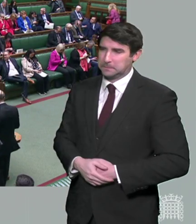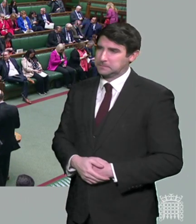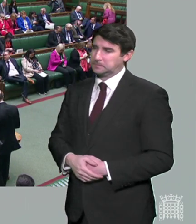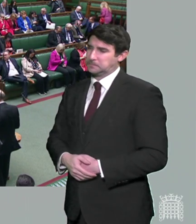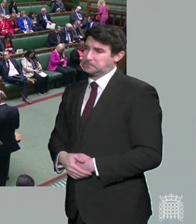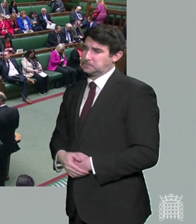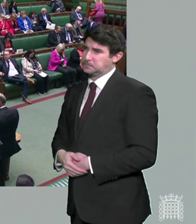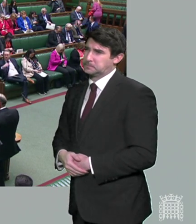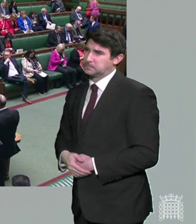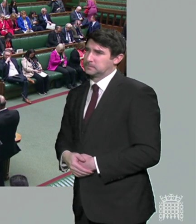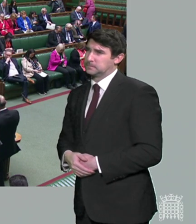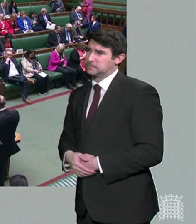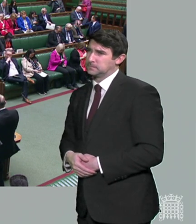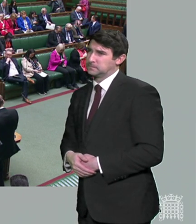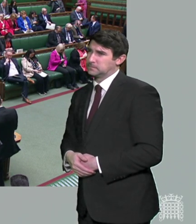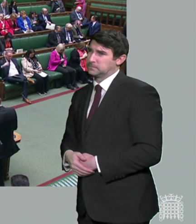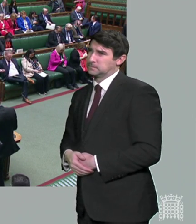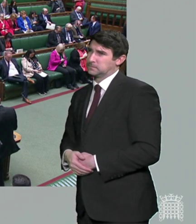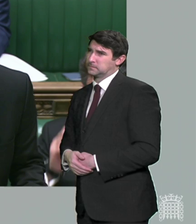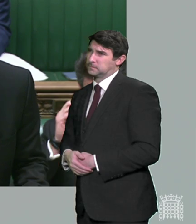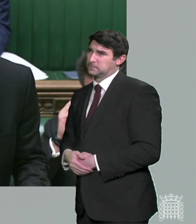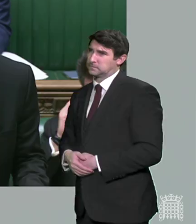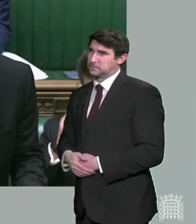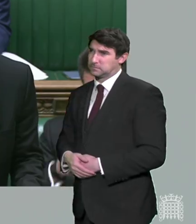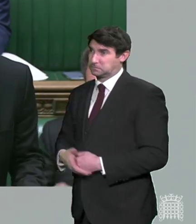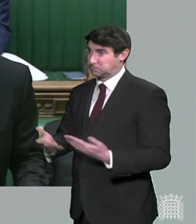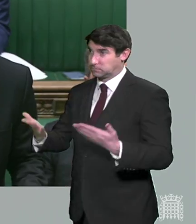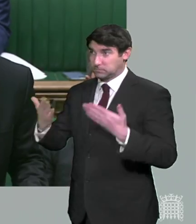I thank the right honourable Gentleman for his points.